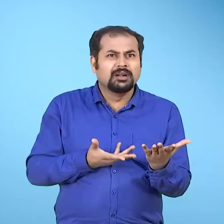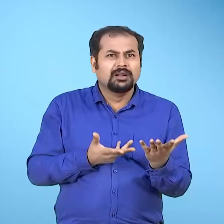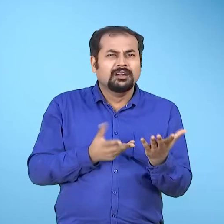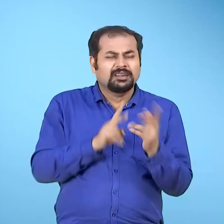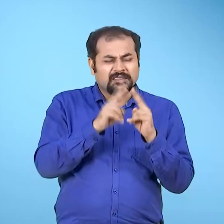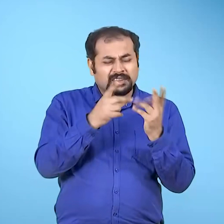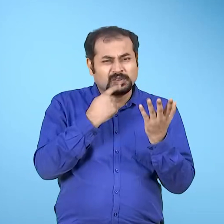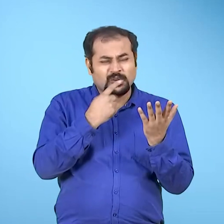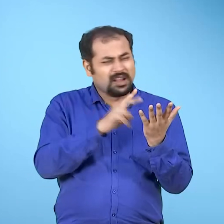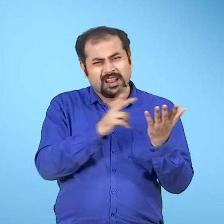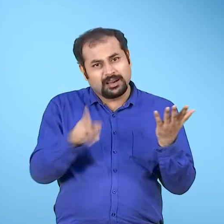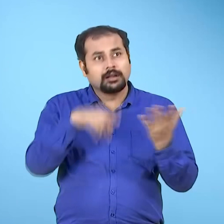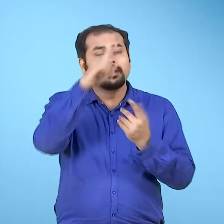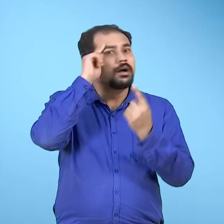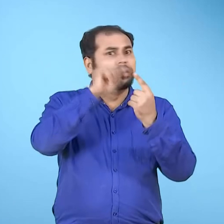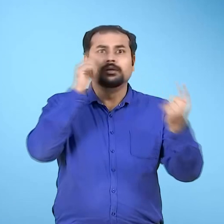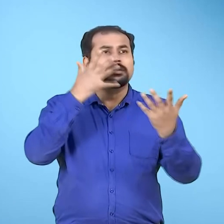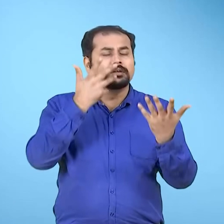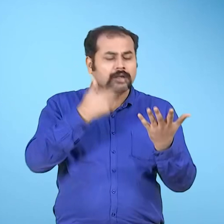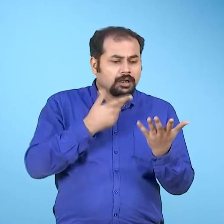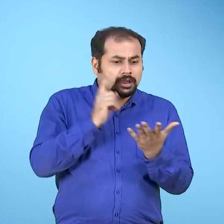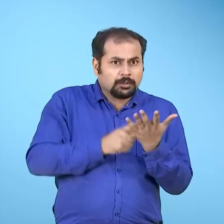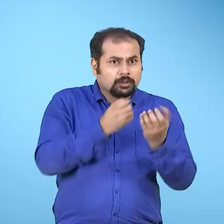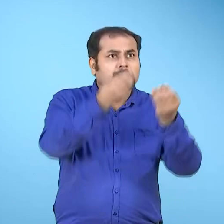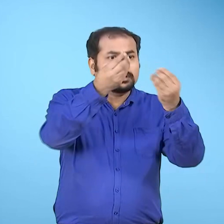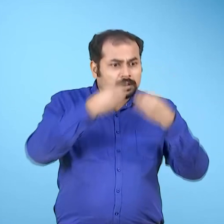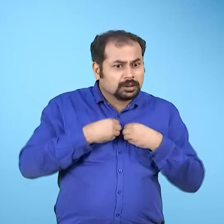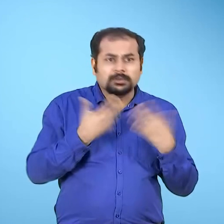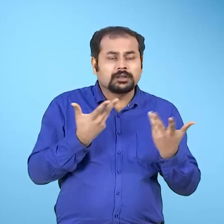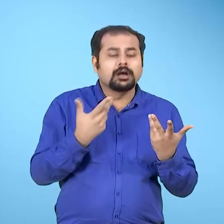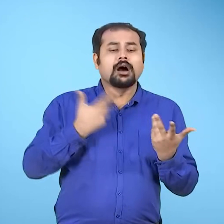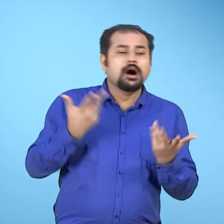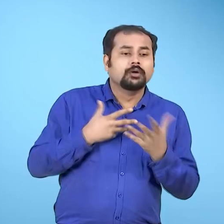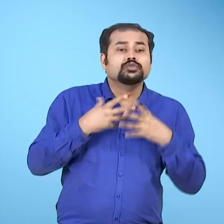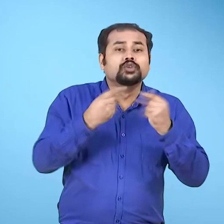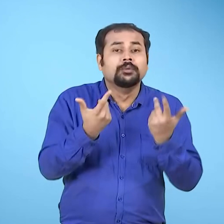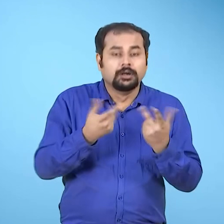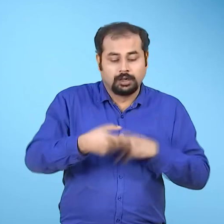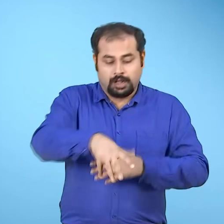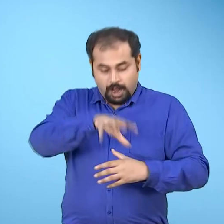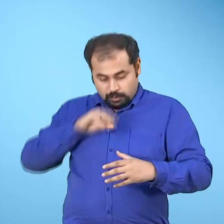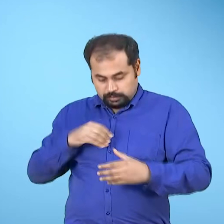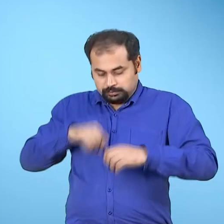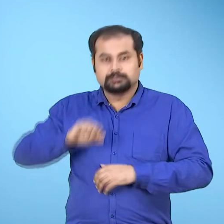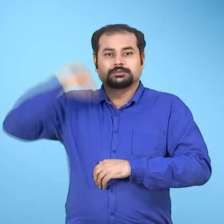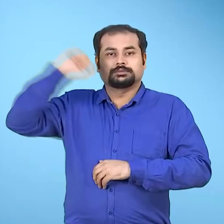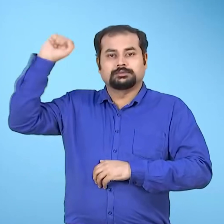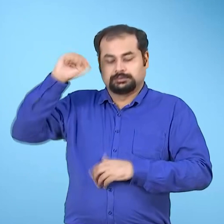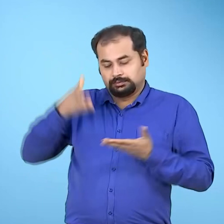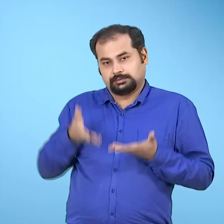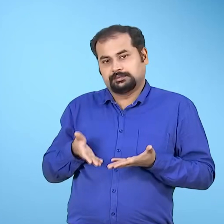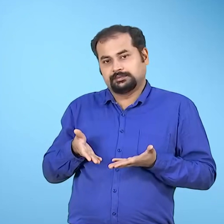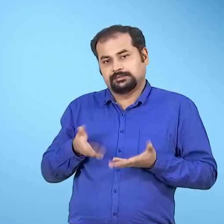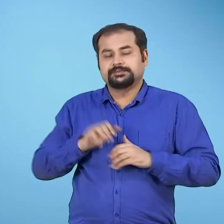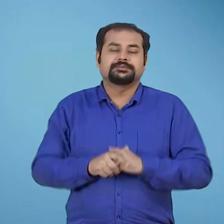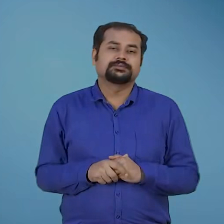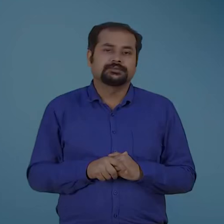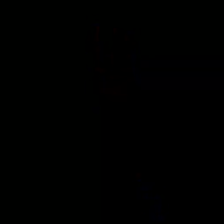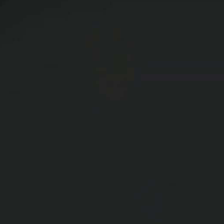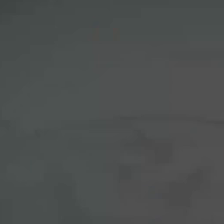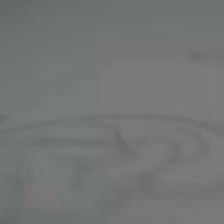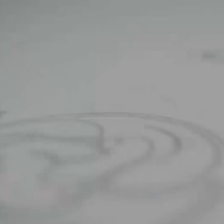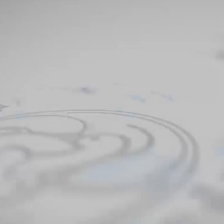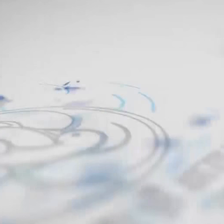to resolve their issues, or for other reasons.